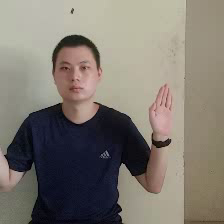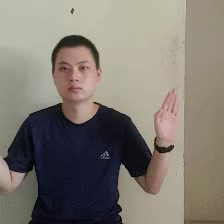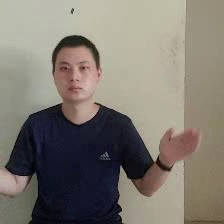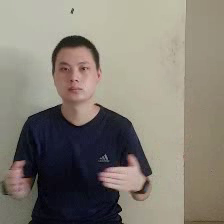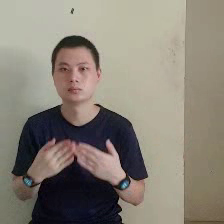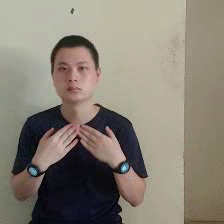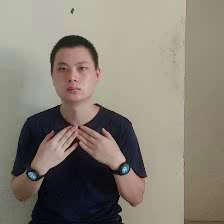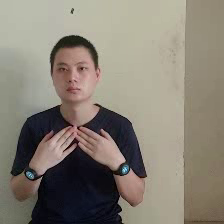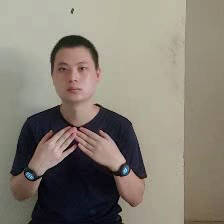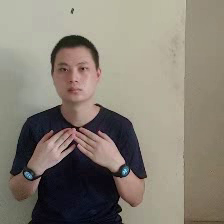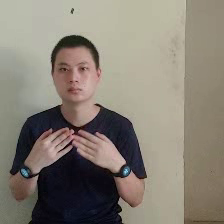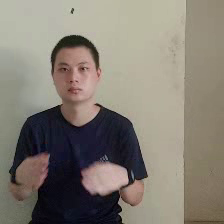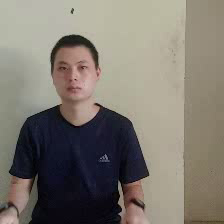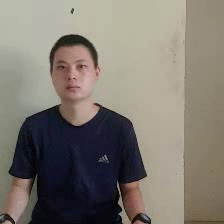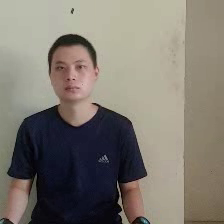Bế mạc